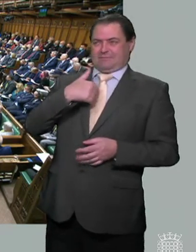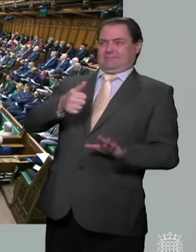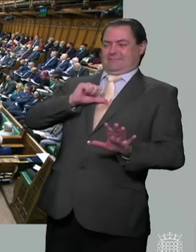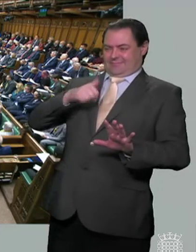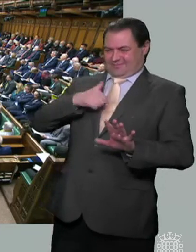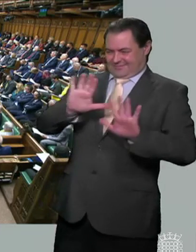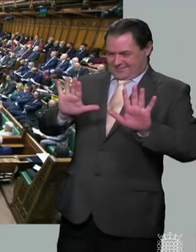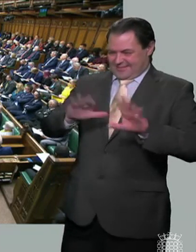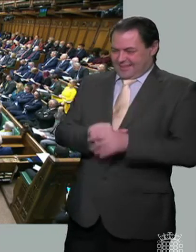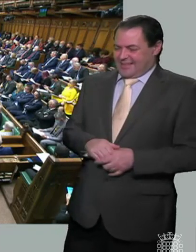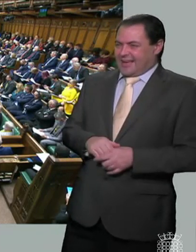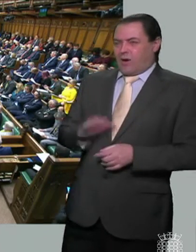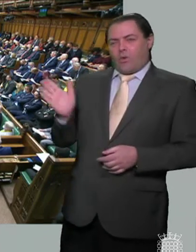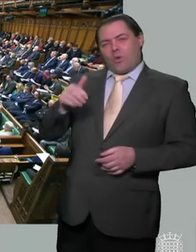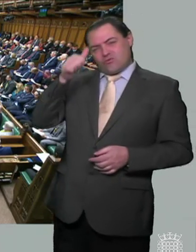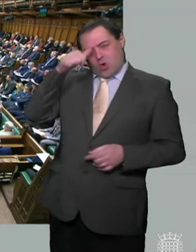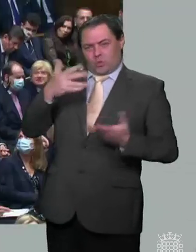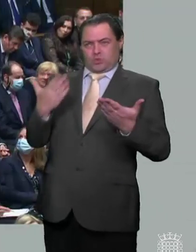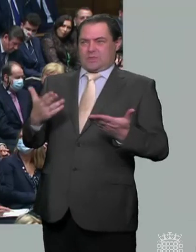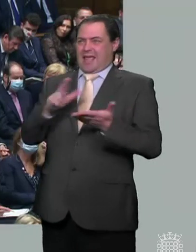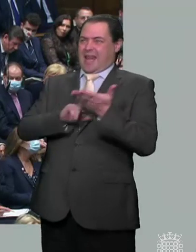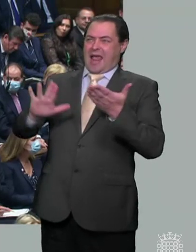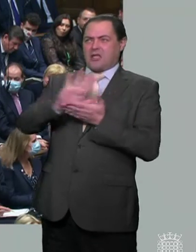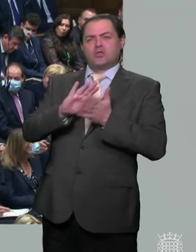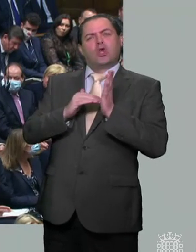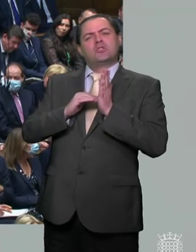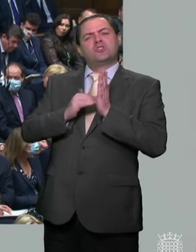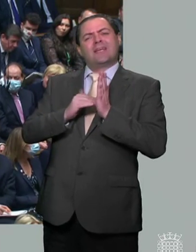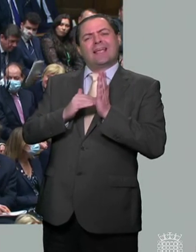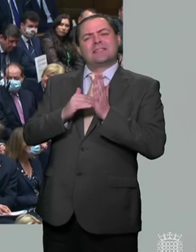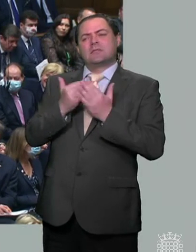As the whole House will know, today is National Cheese Toastie Day.